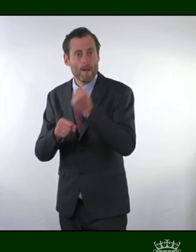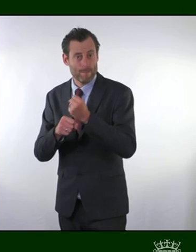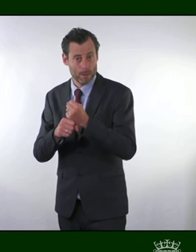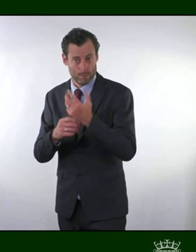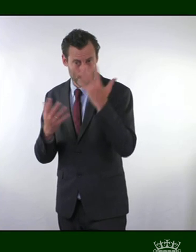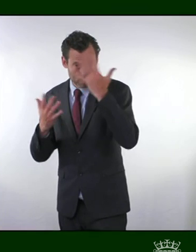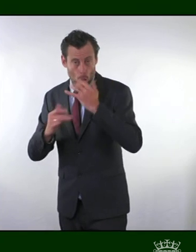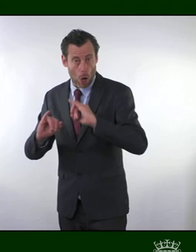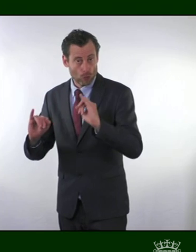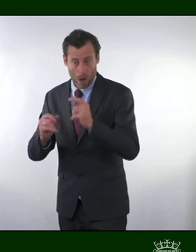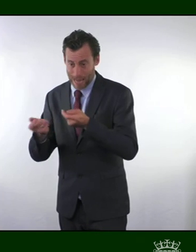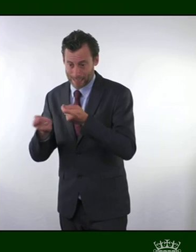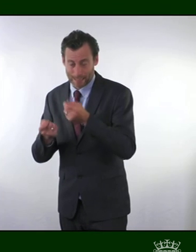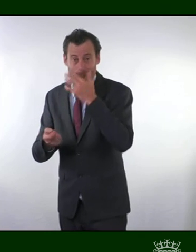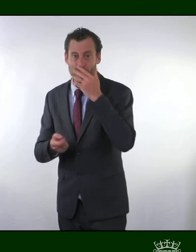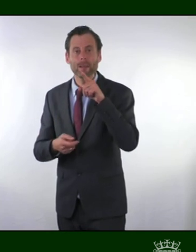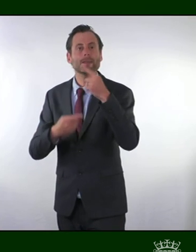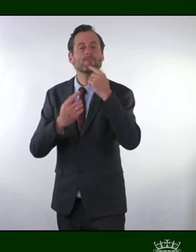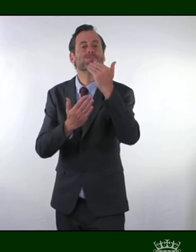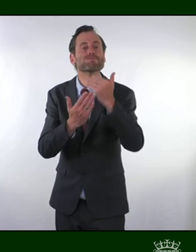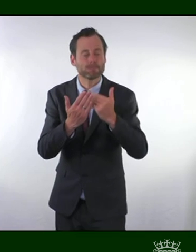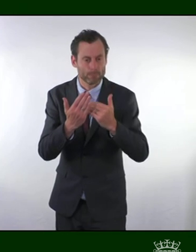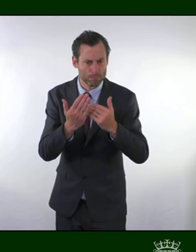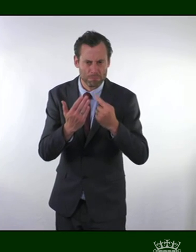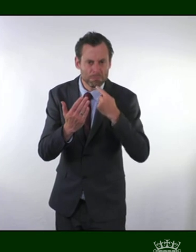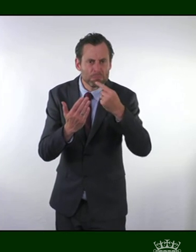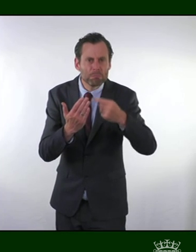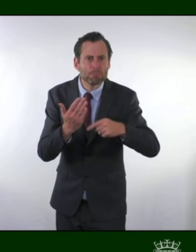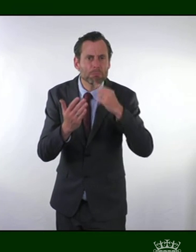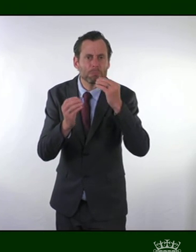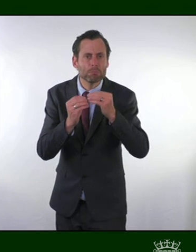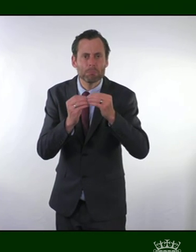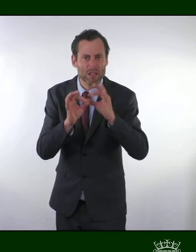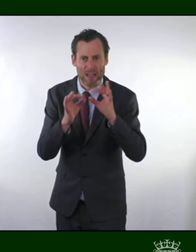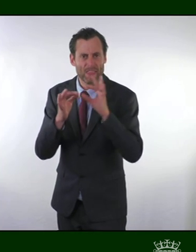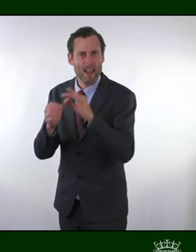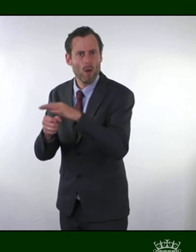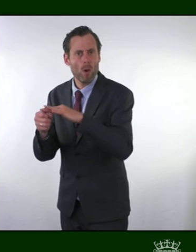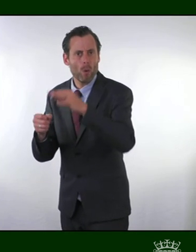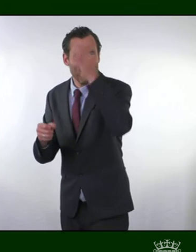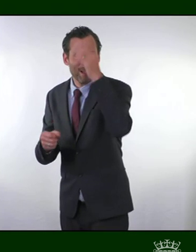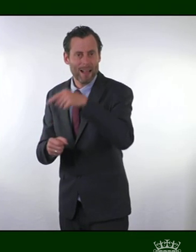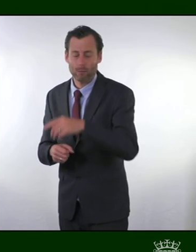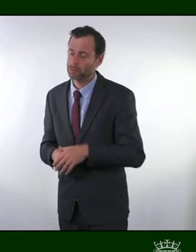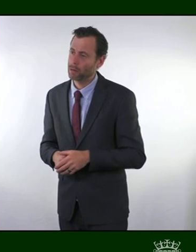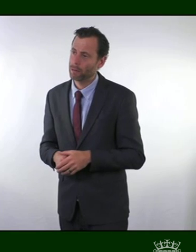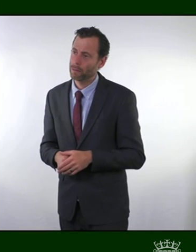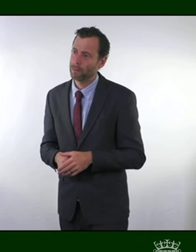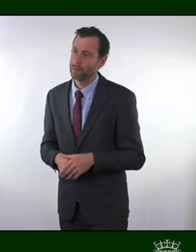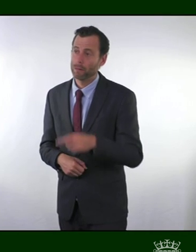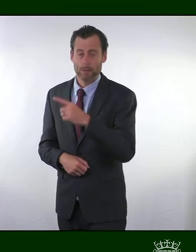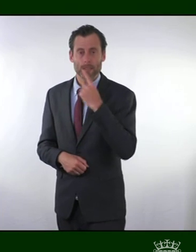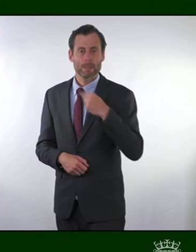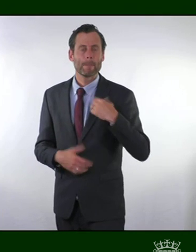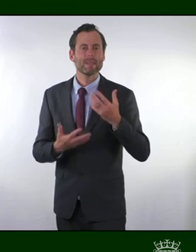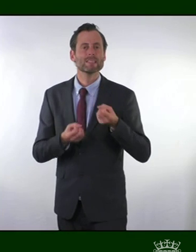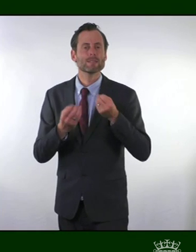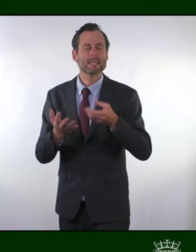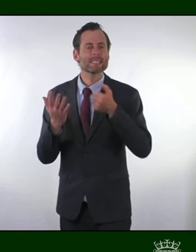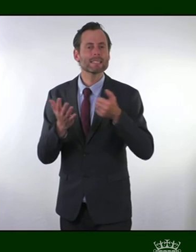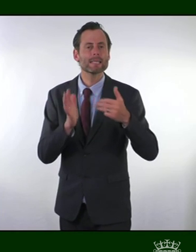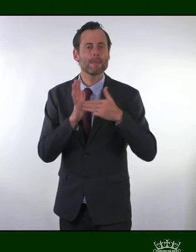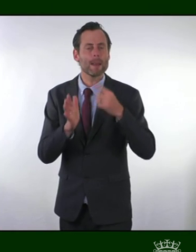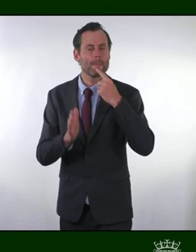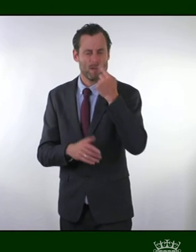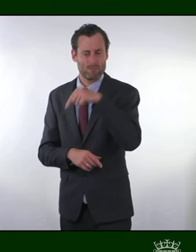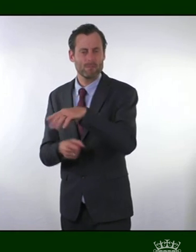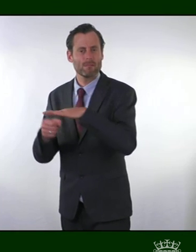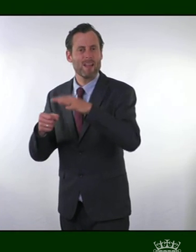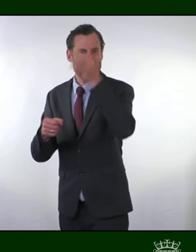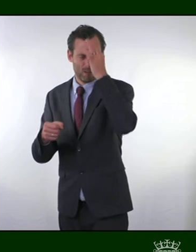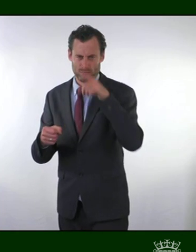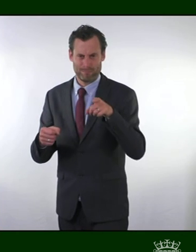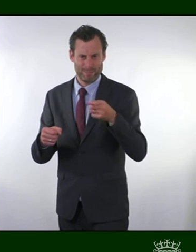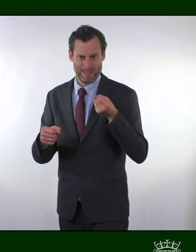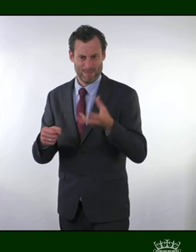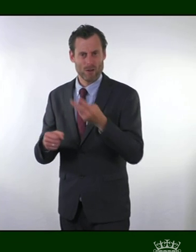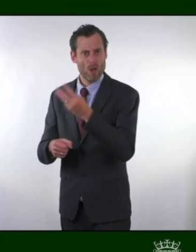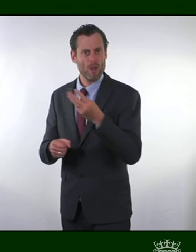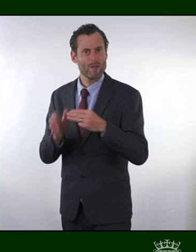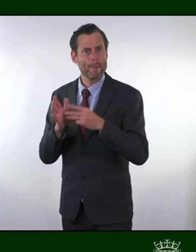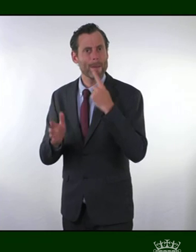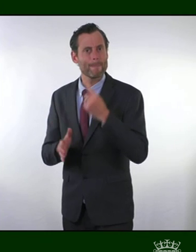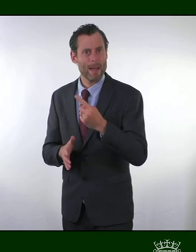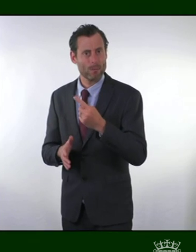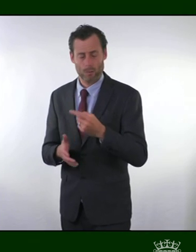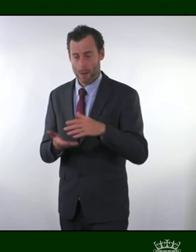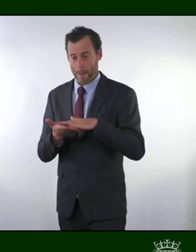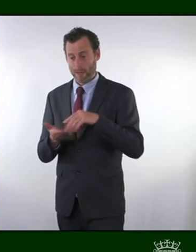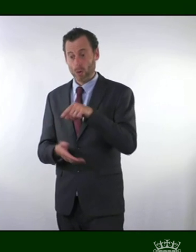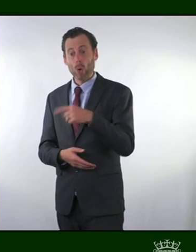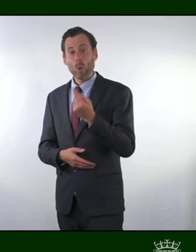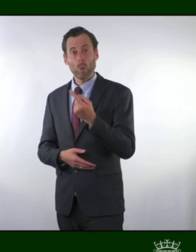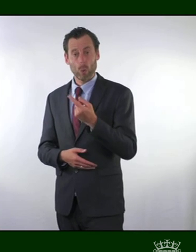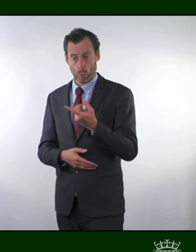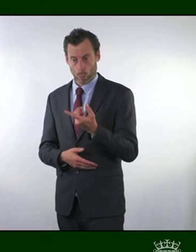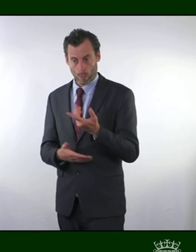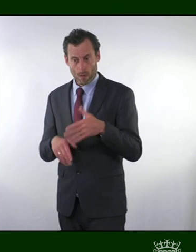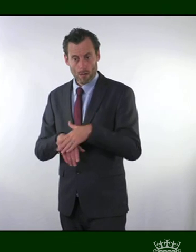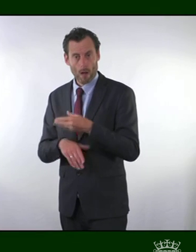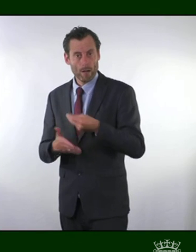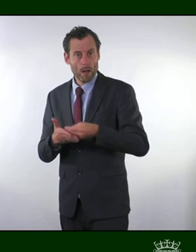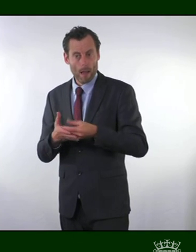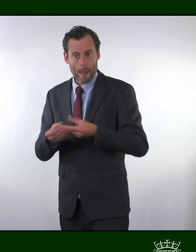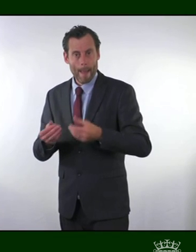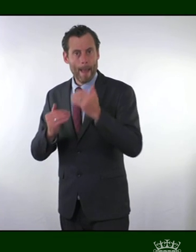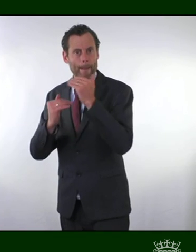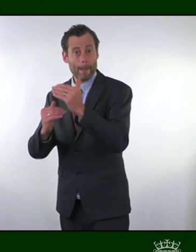Durham County Council has spent £62 million on its covid response and it has had £33.2 million from the Government, leaving £28.8 million for the taxpayer locally to pick up.